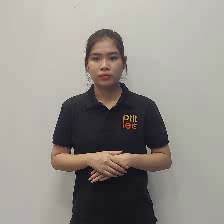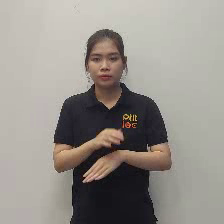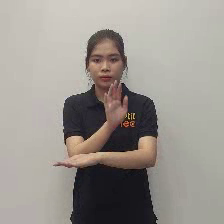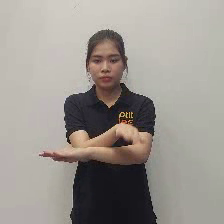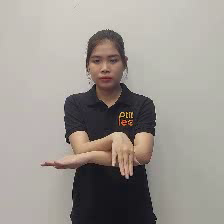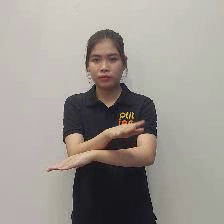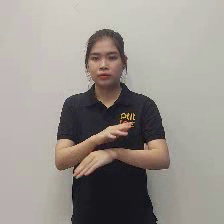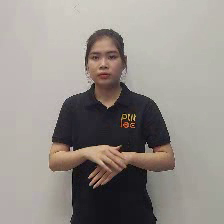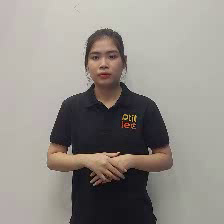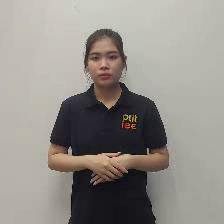Chiều